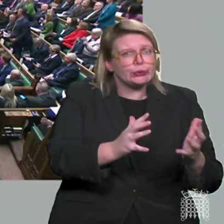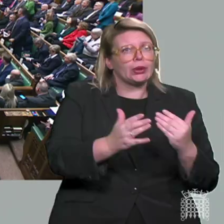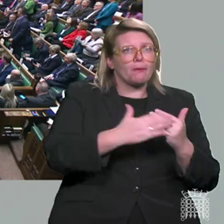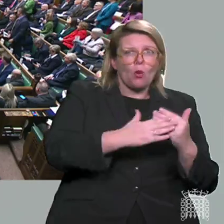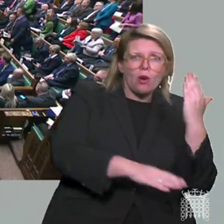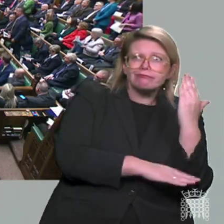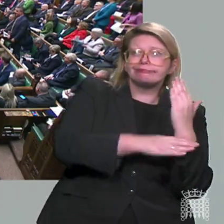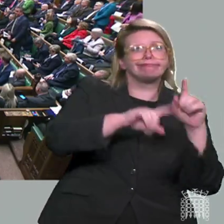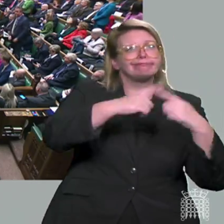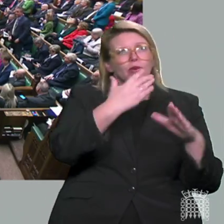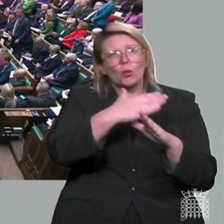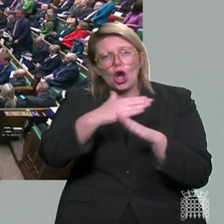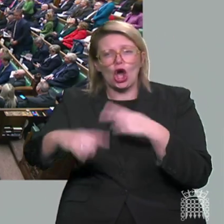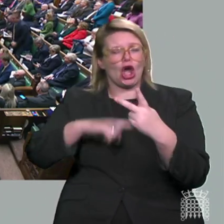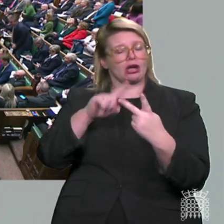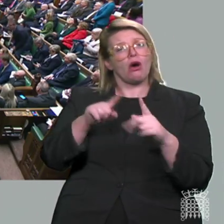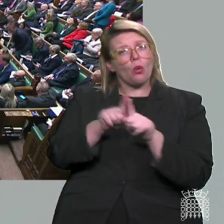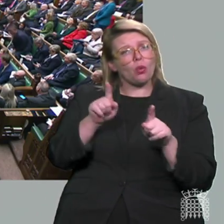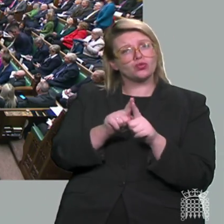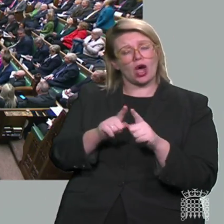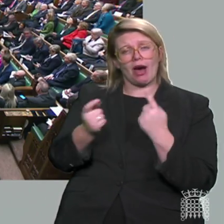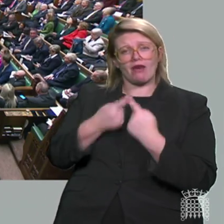We come to the Leader of the Opposition.